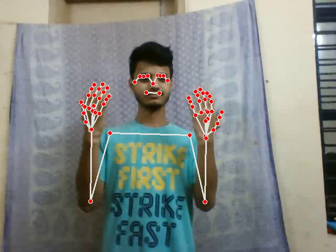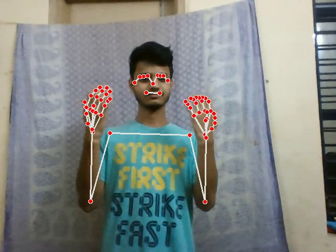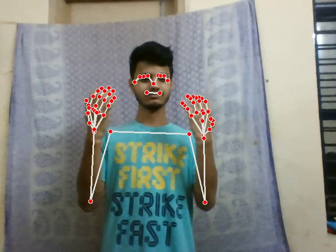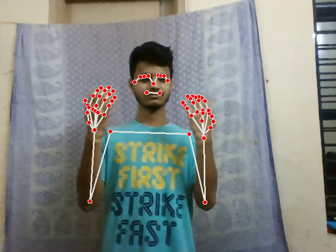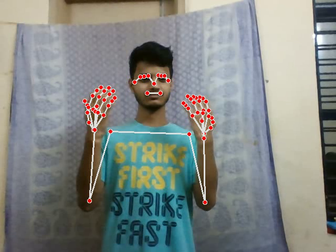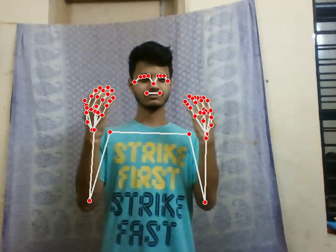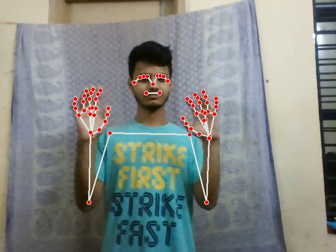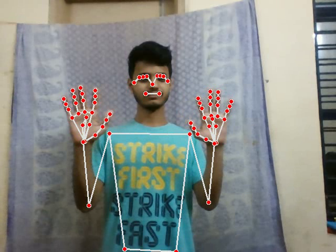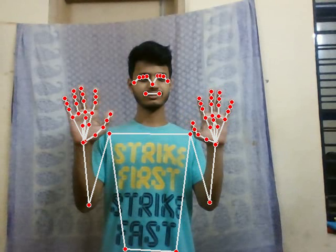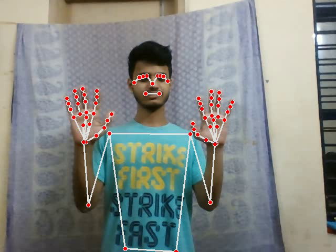do not want